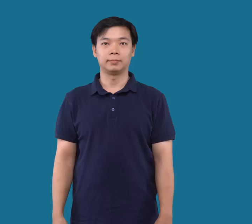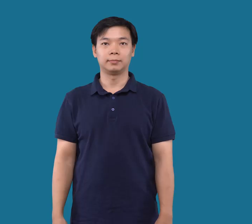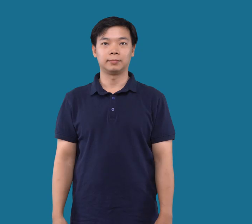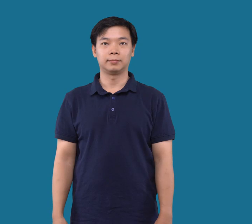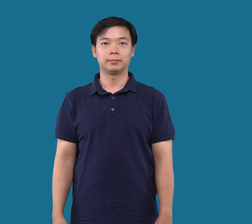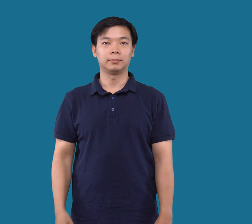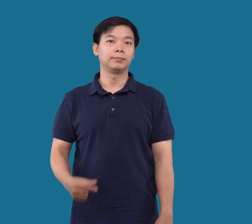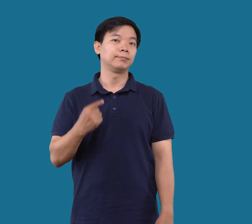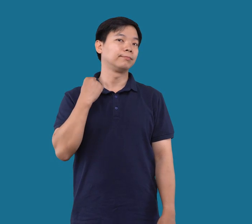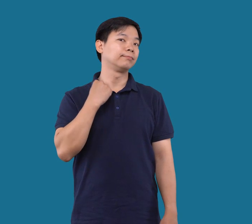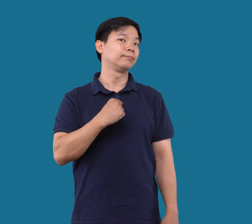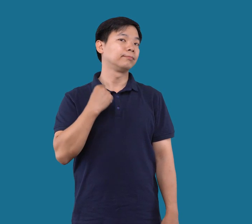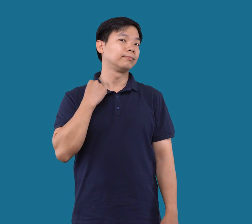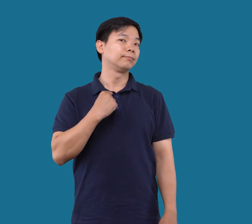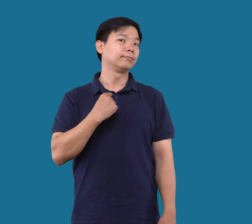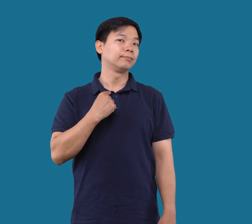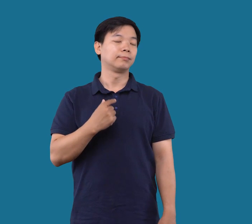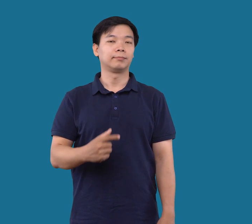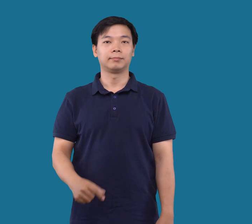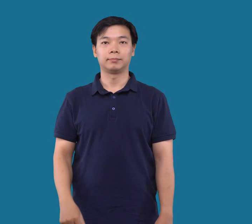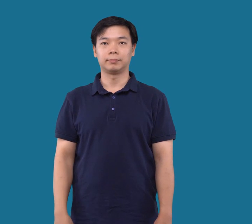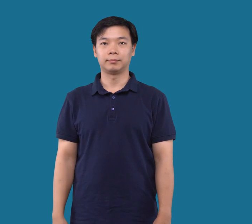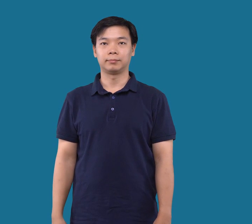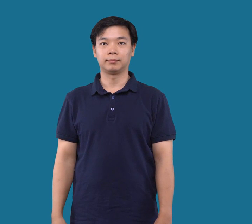cổ áo